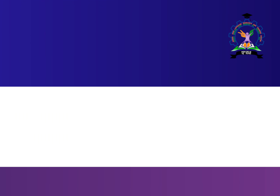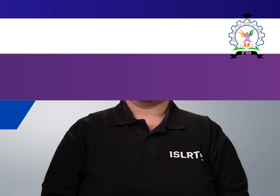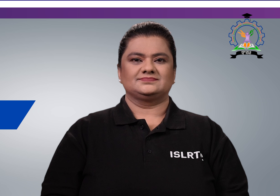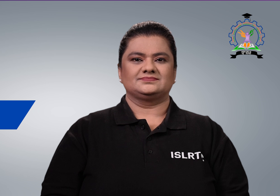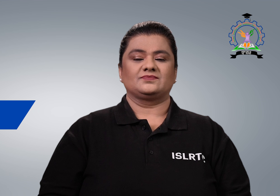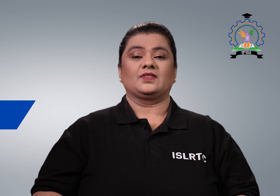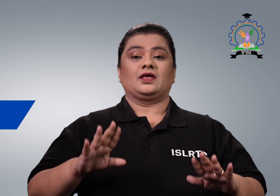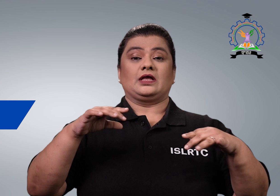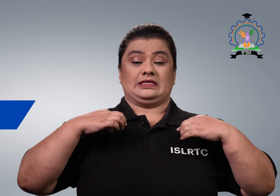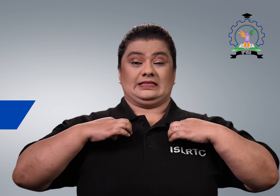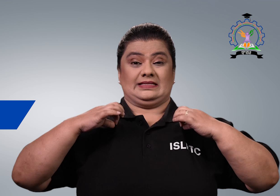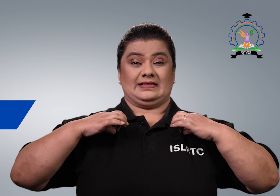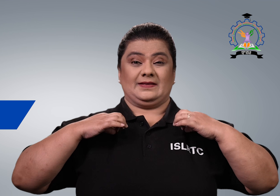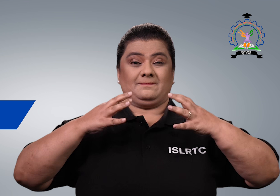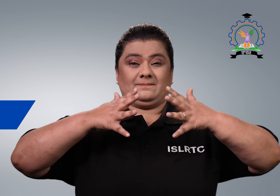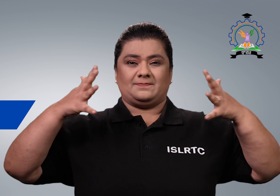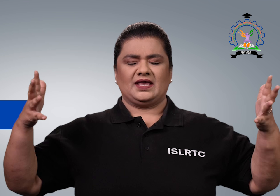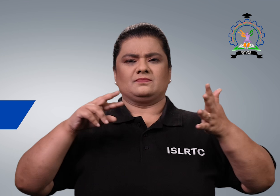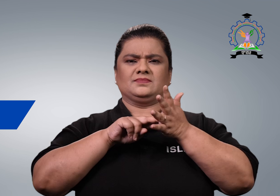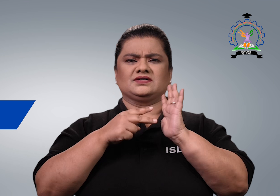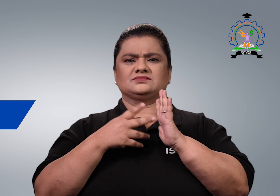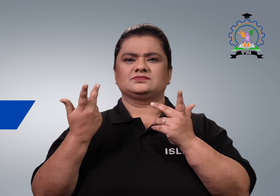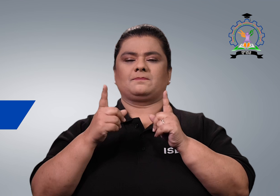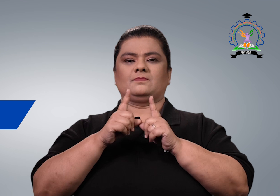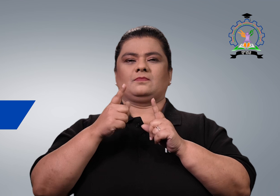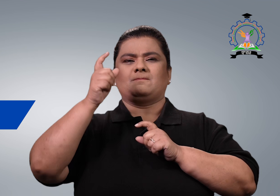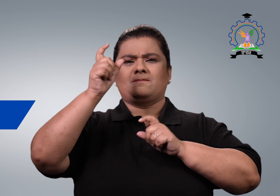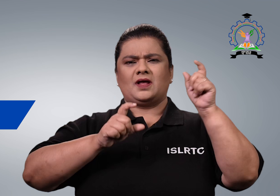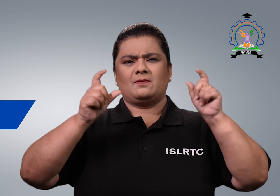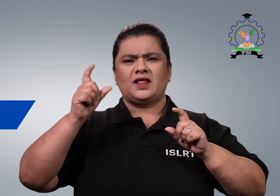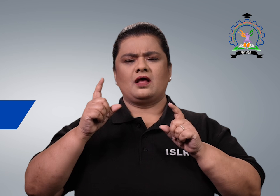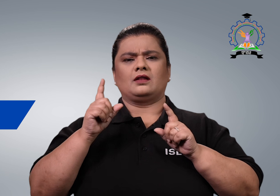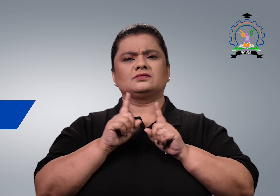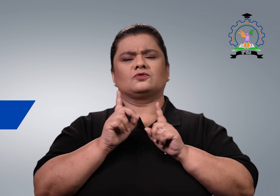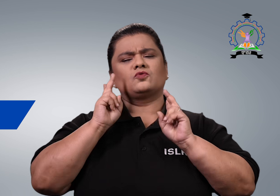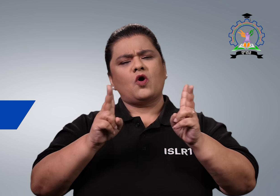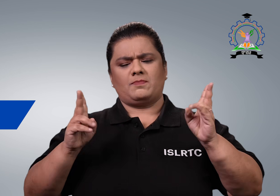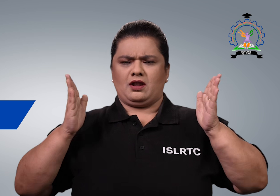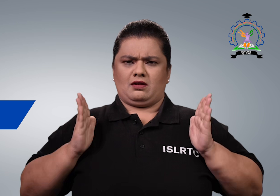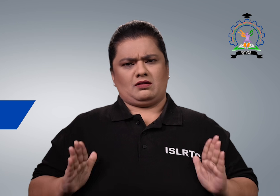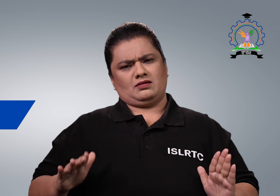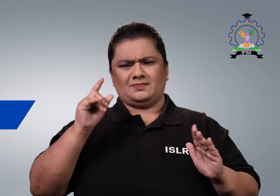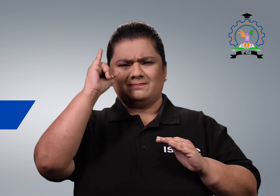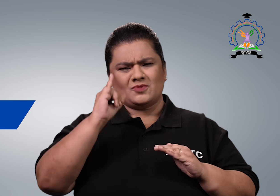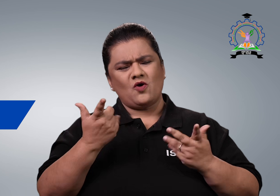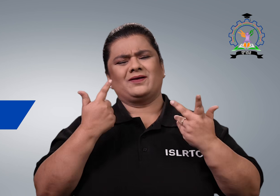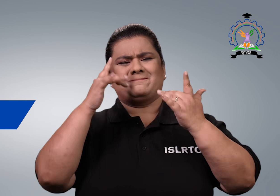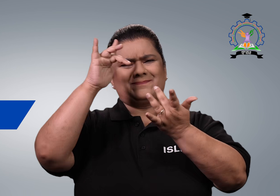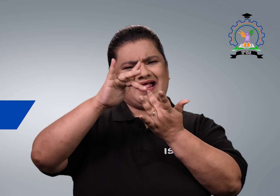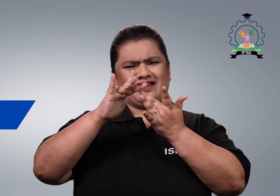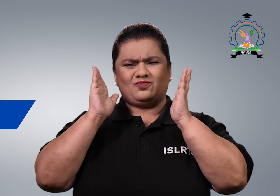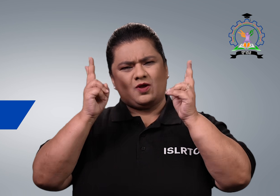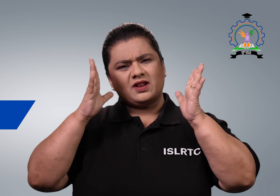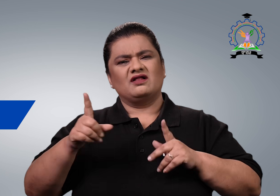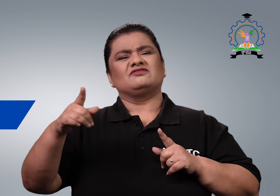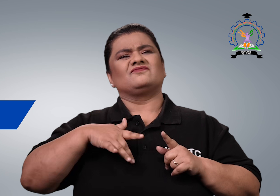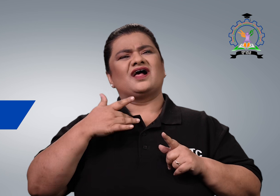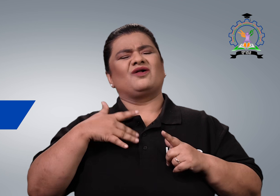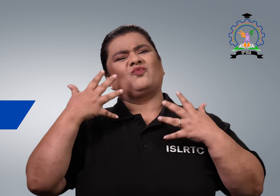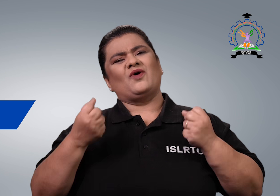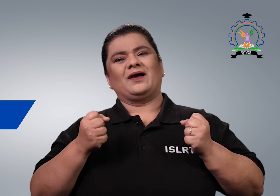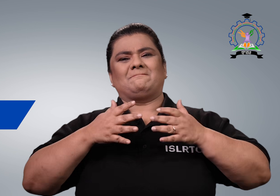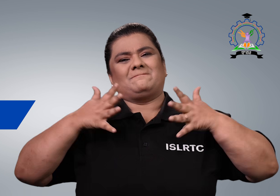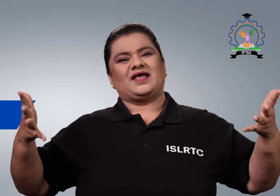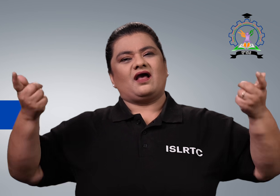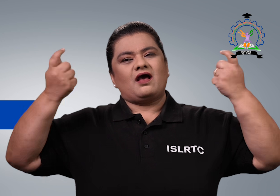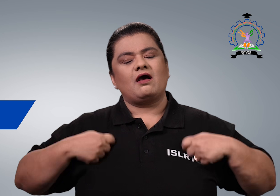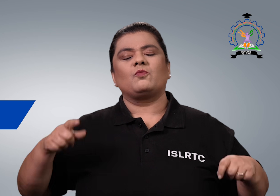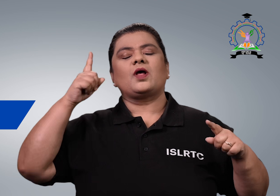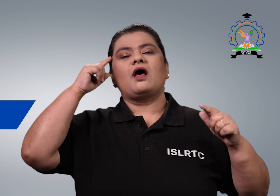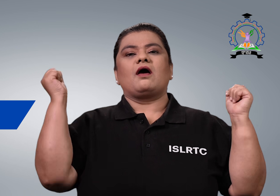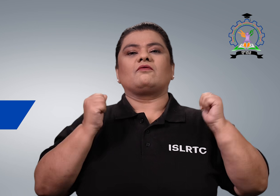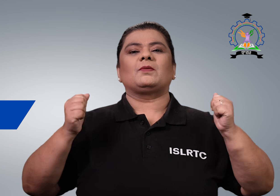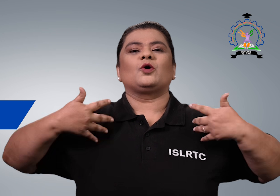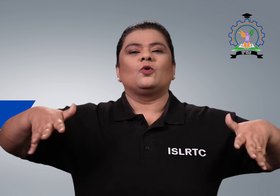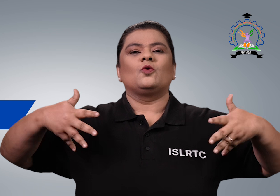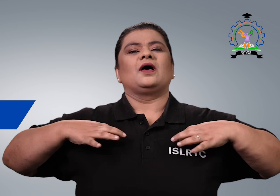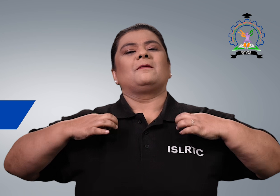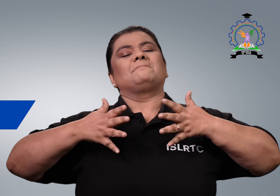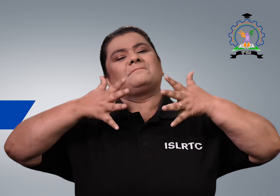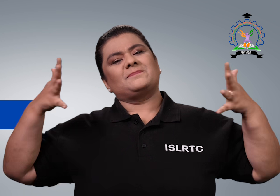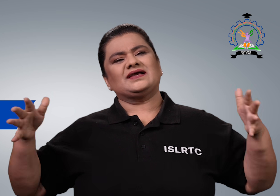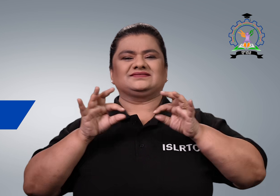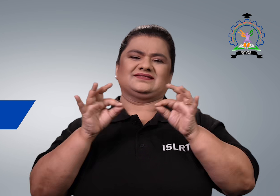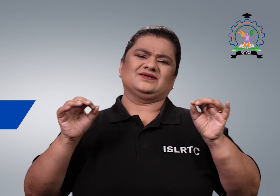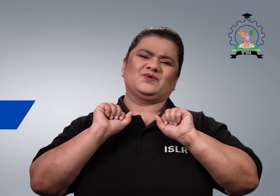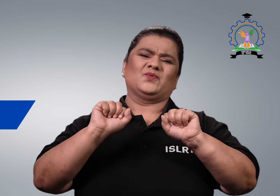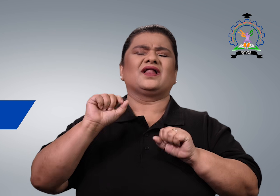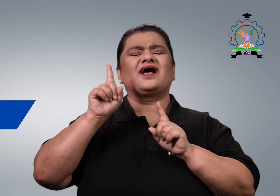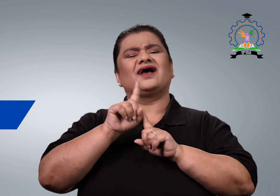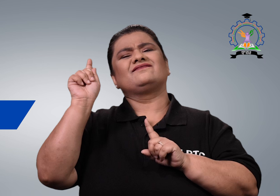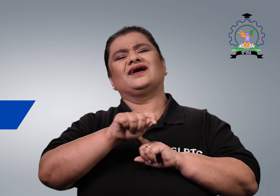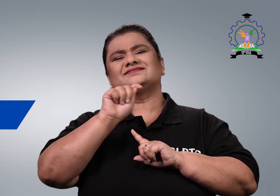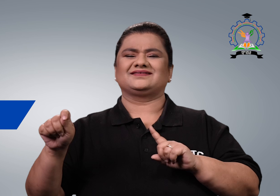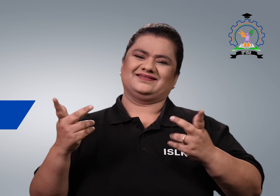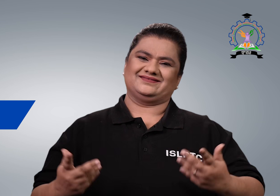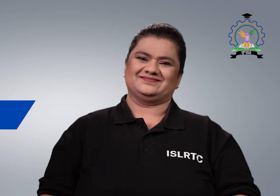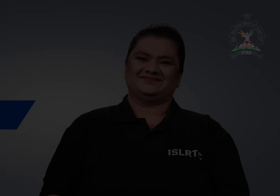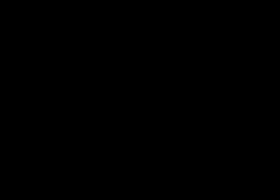"Oversized" refers to clothing that is intentionally made larger than the standard size for comfort or fashion purposes.